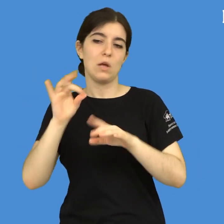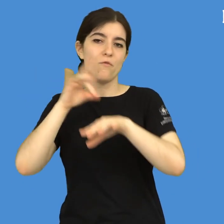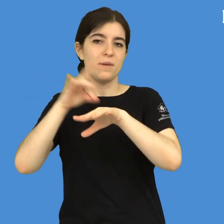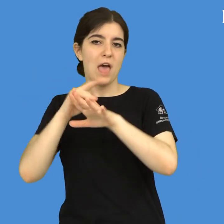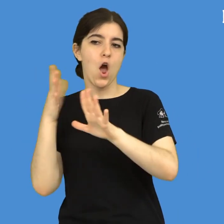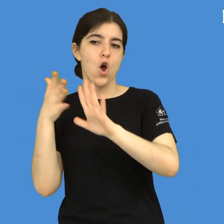enfermo